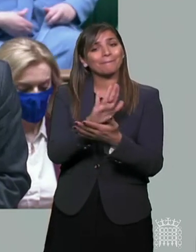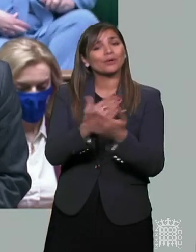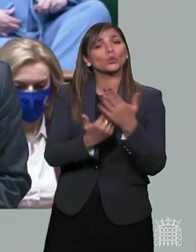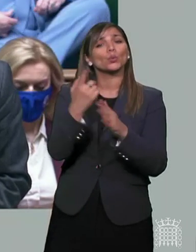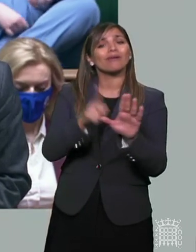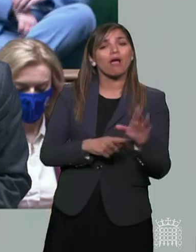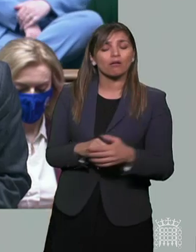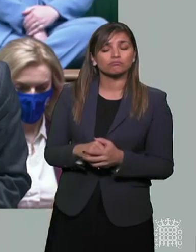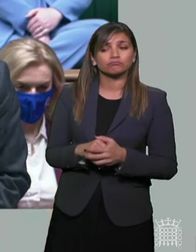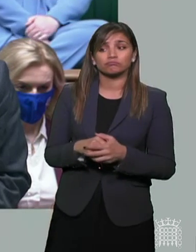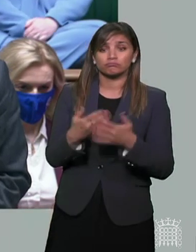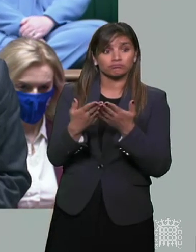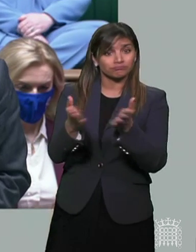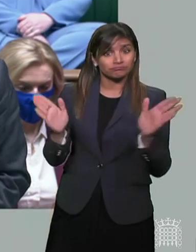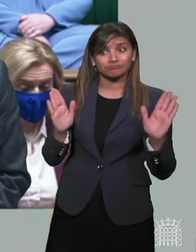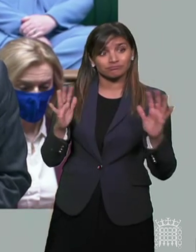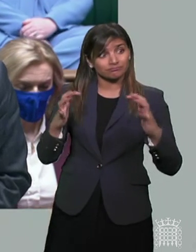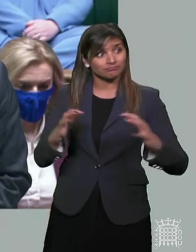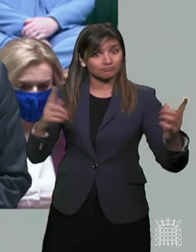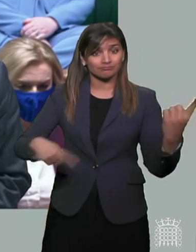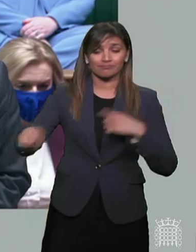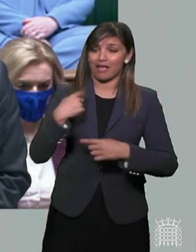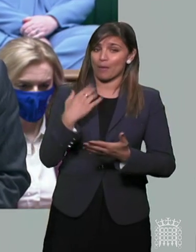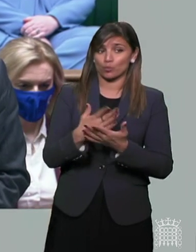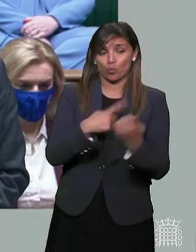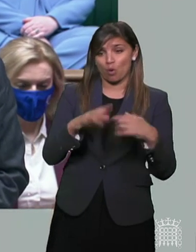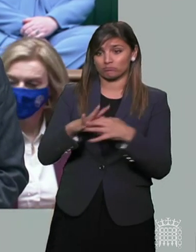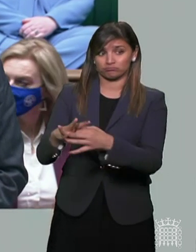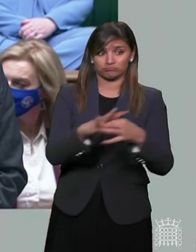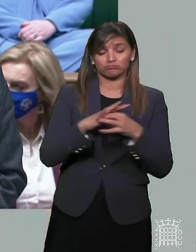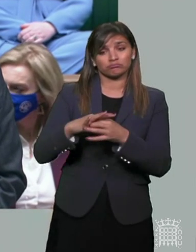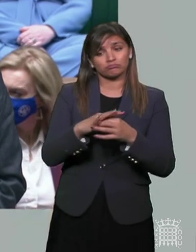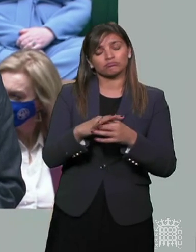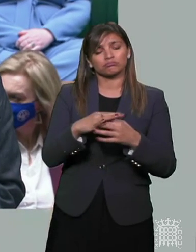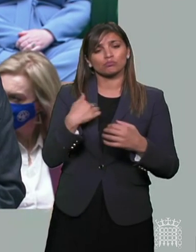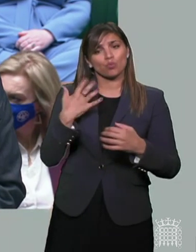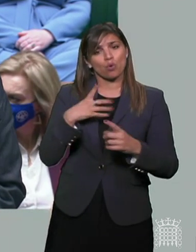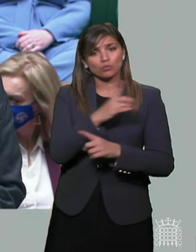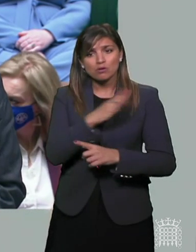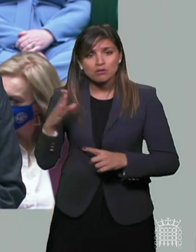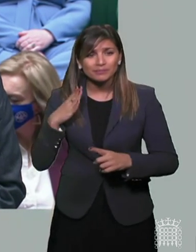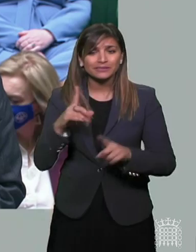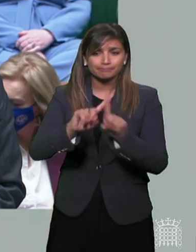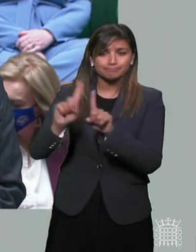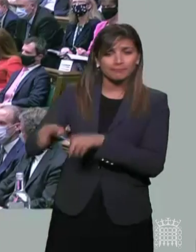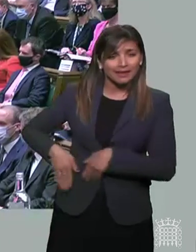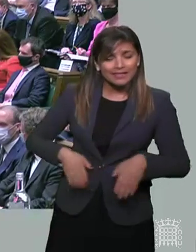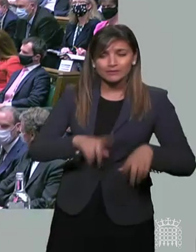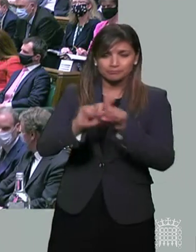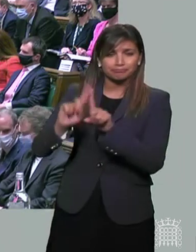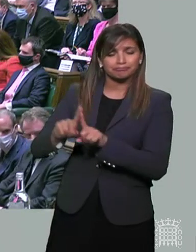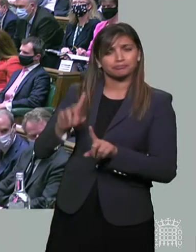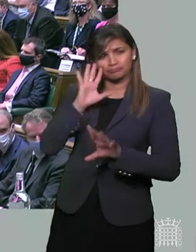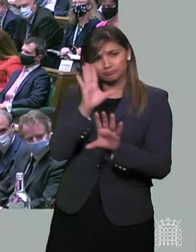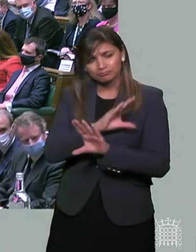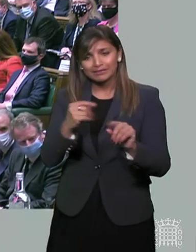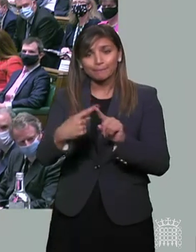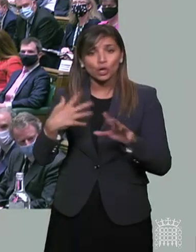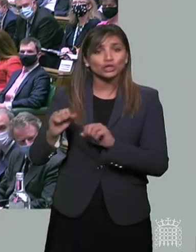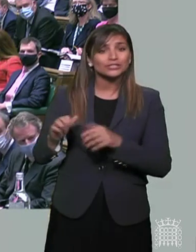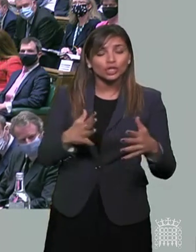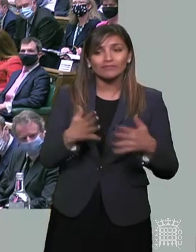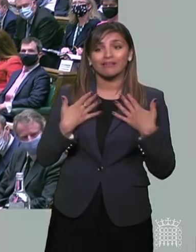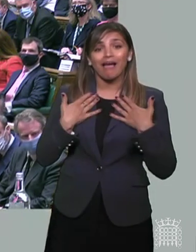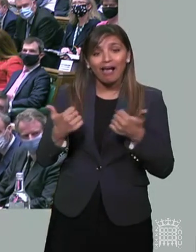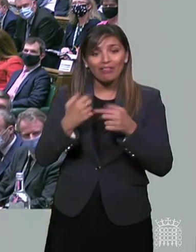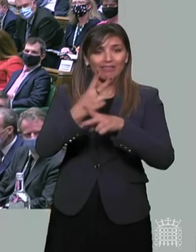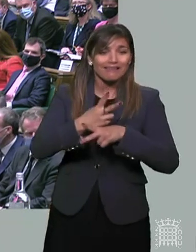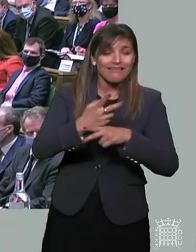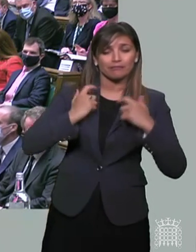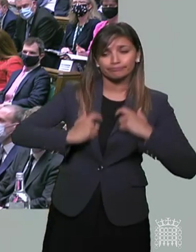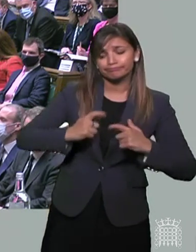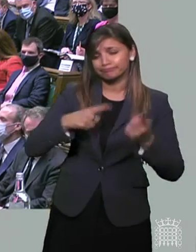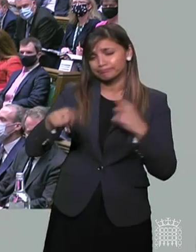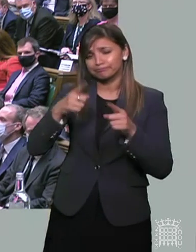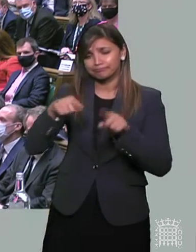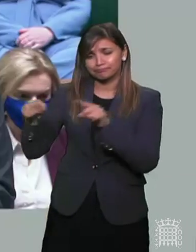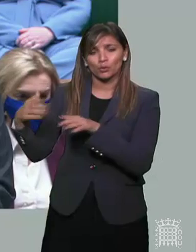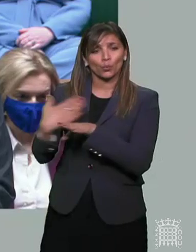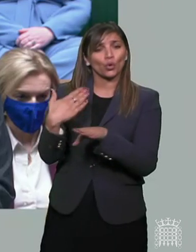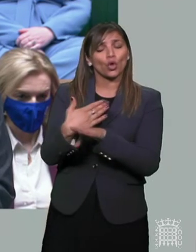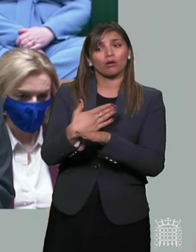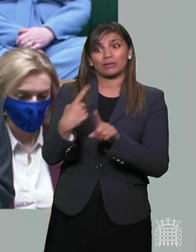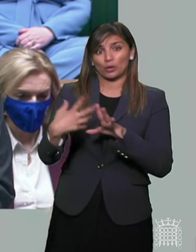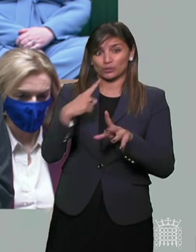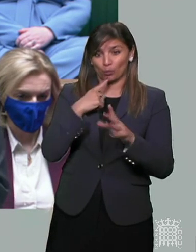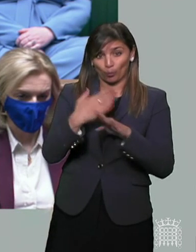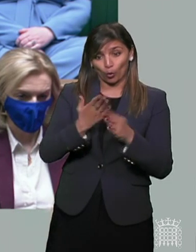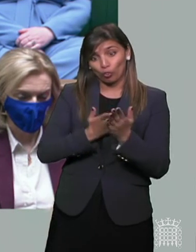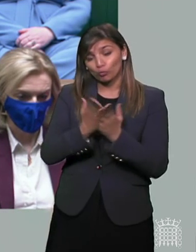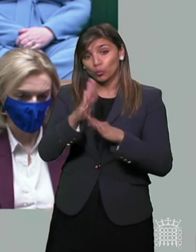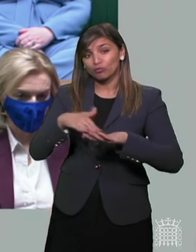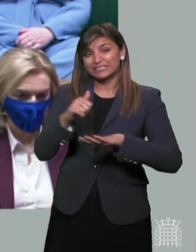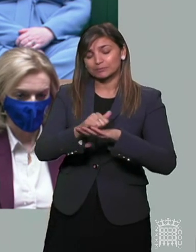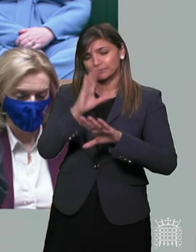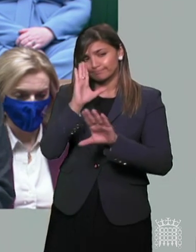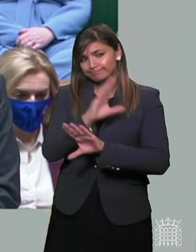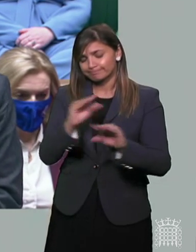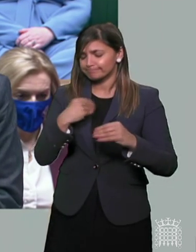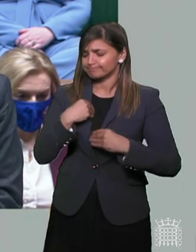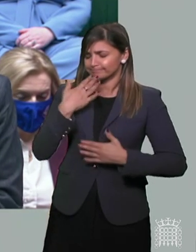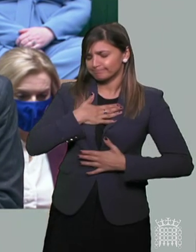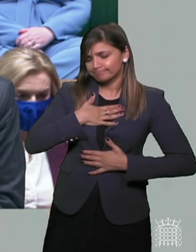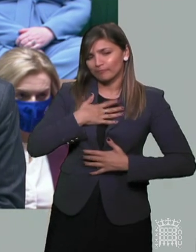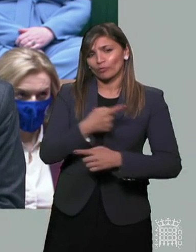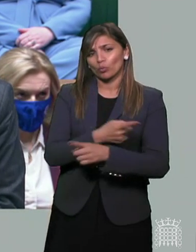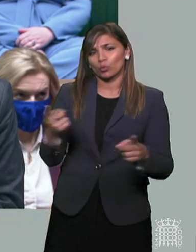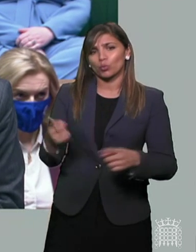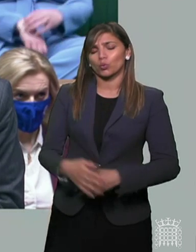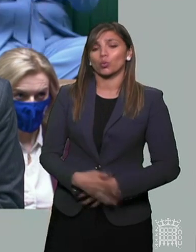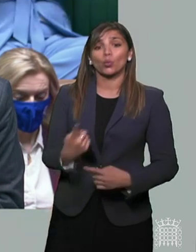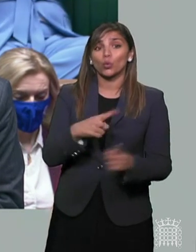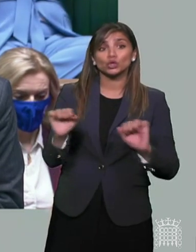Members from across the House will also want to join me in sending our warmest wishes to all our armed forces, all members of the emergency services and all health and care workers, especially those who will be working over Christmas, not least on our national mission to get boosted now.